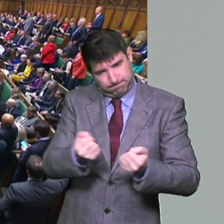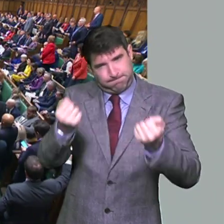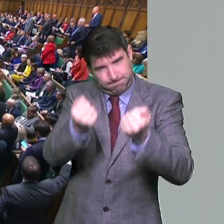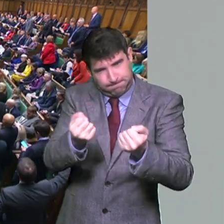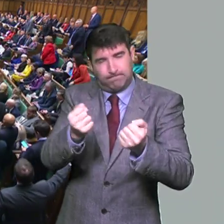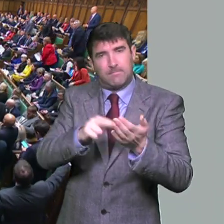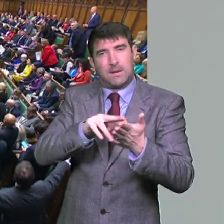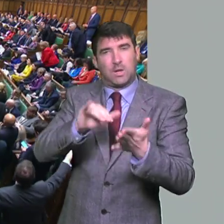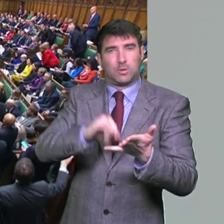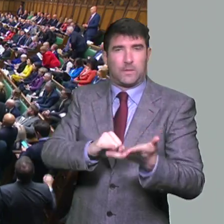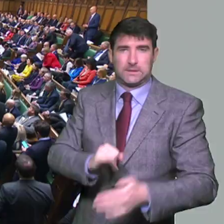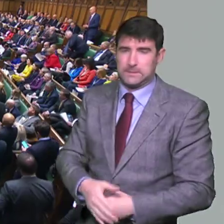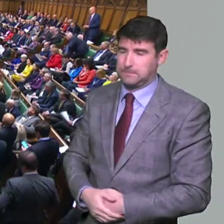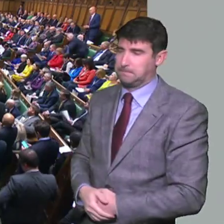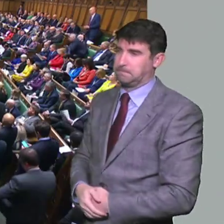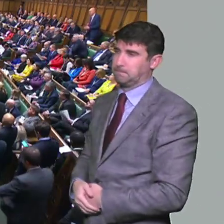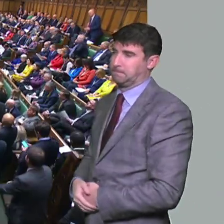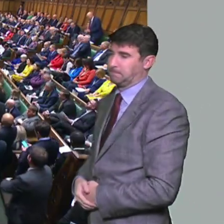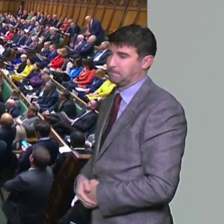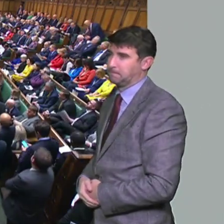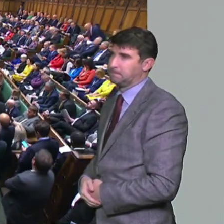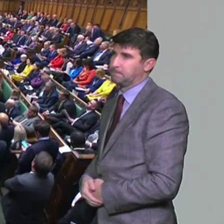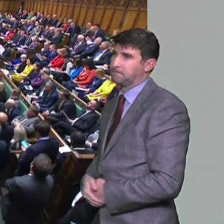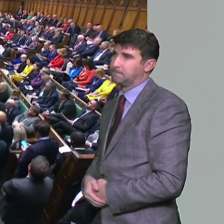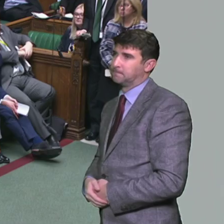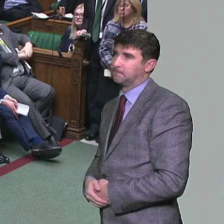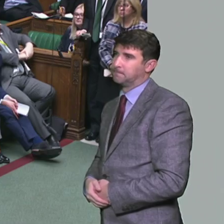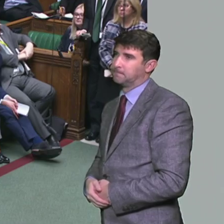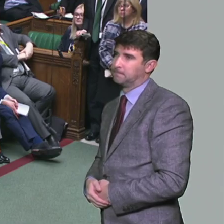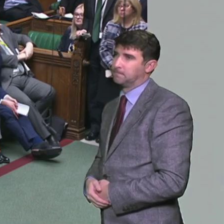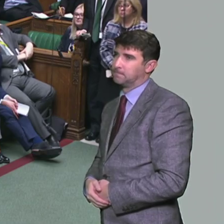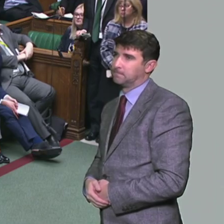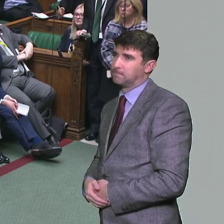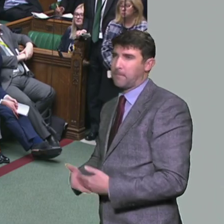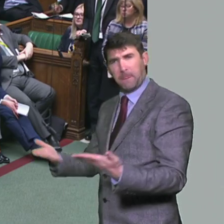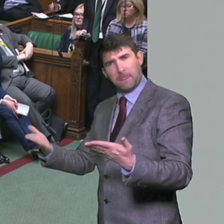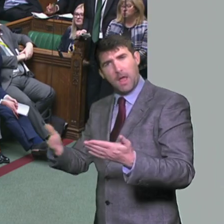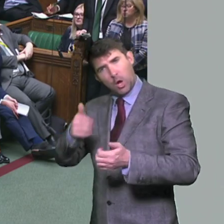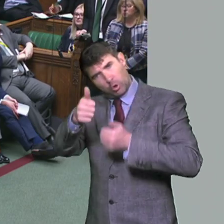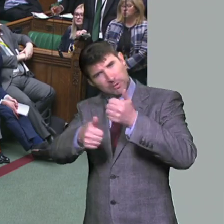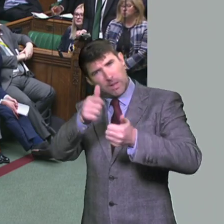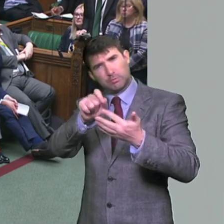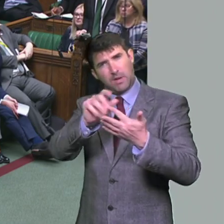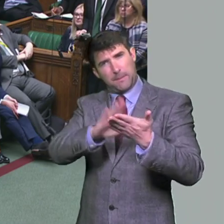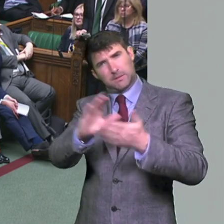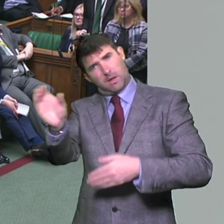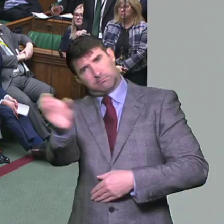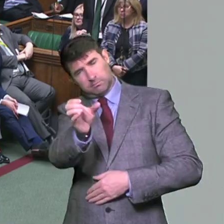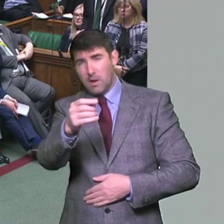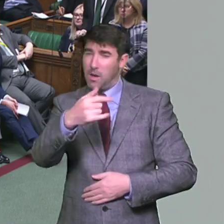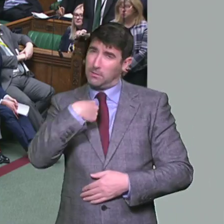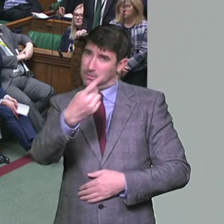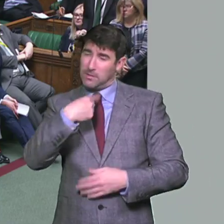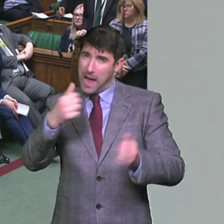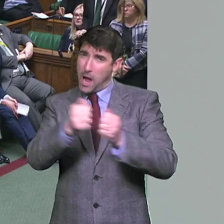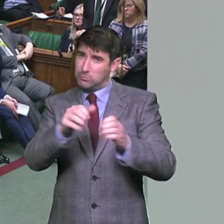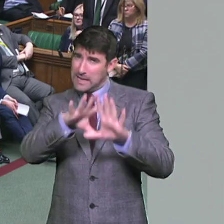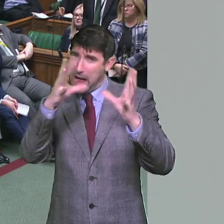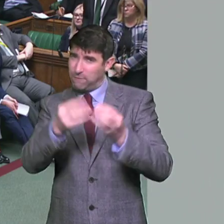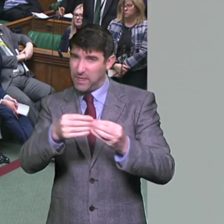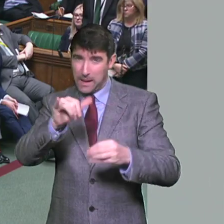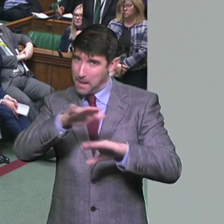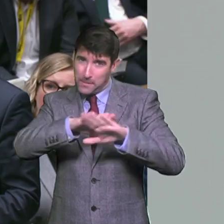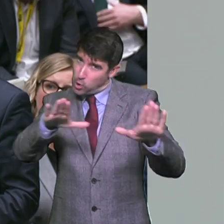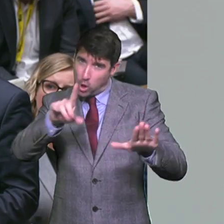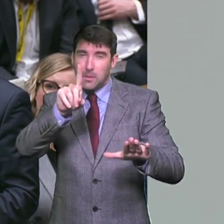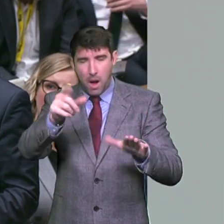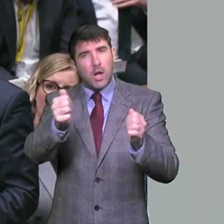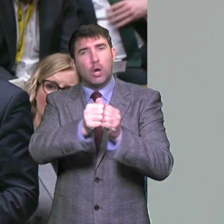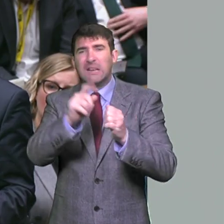I add my congratulations on the Prime Minister’s appointment; we might not agree on everything, but I think we can all agree that a more diverse politics can only be to the good.